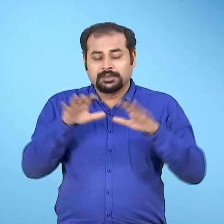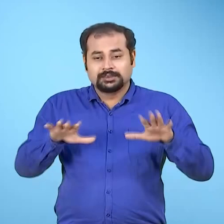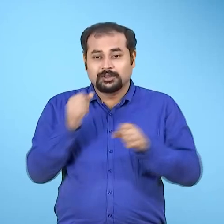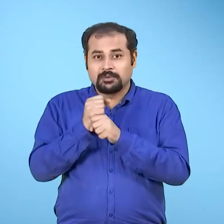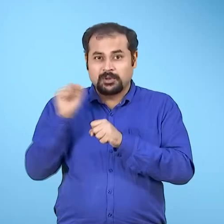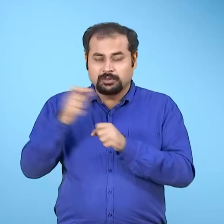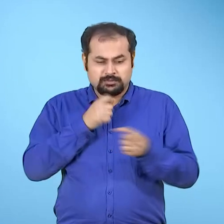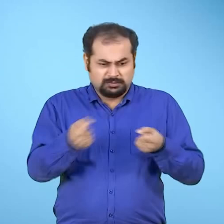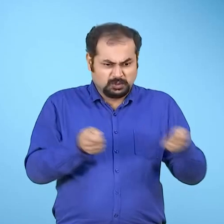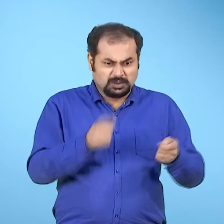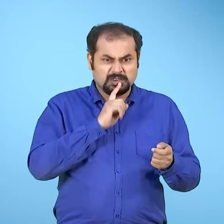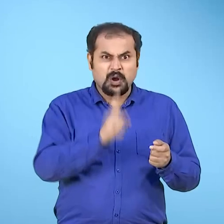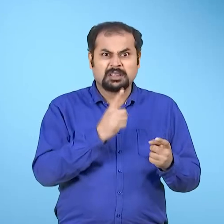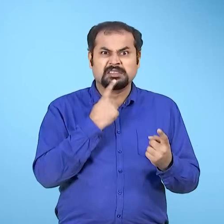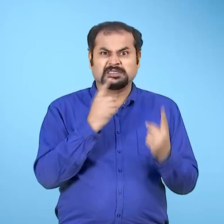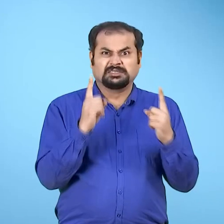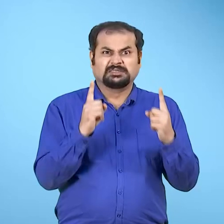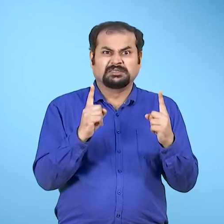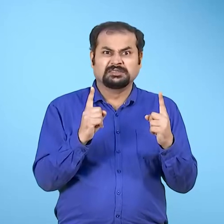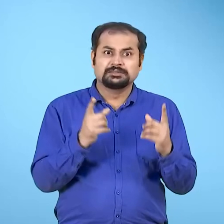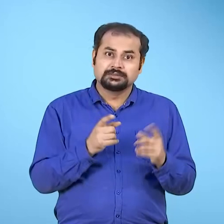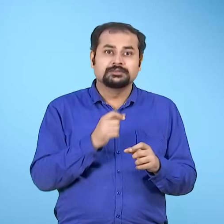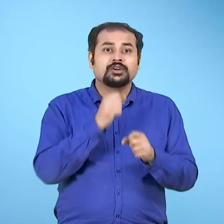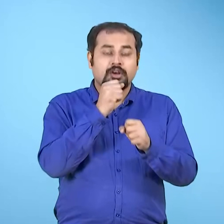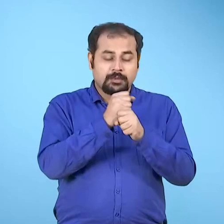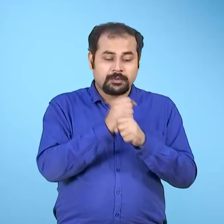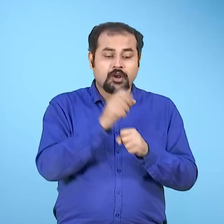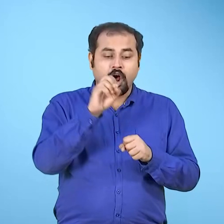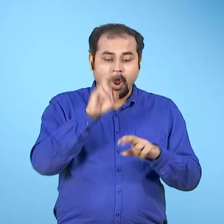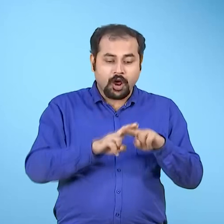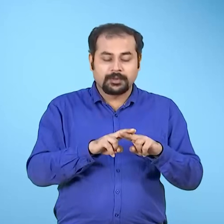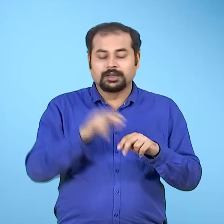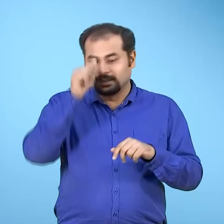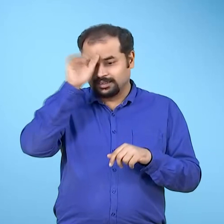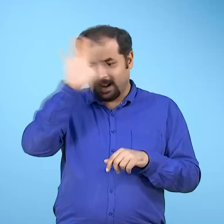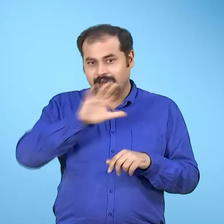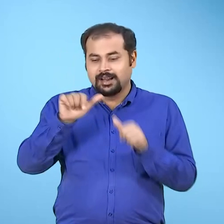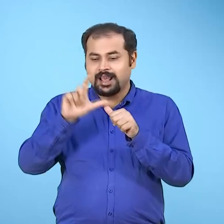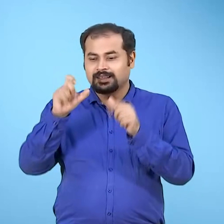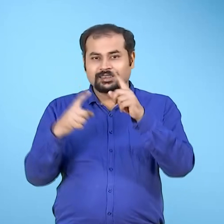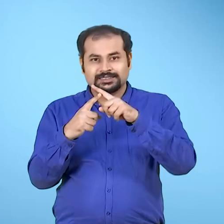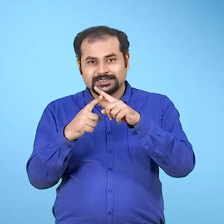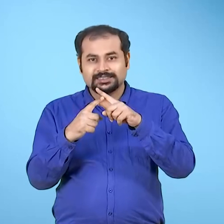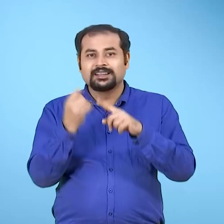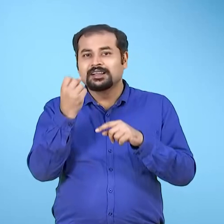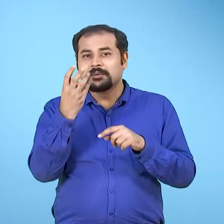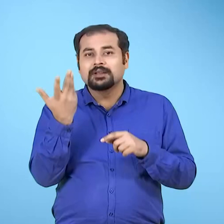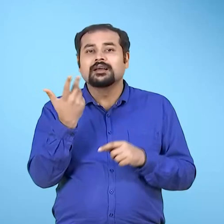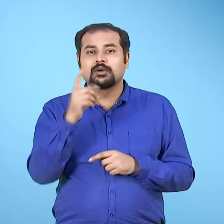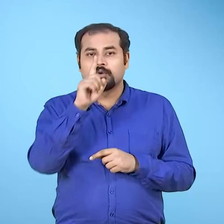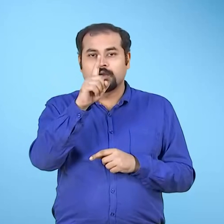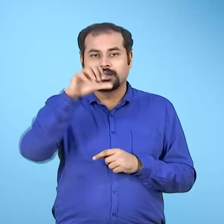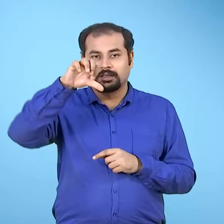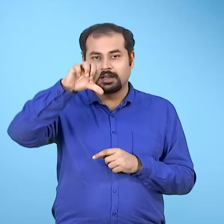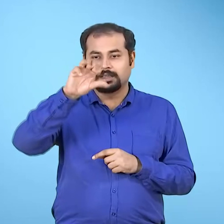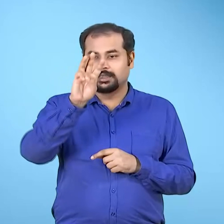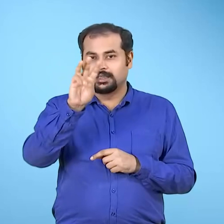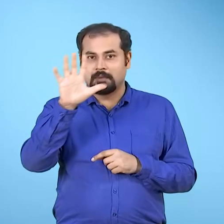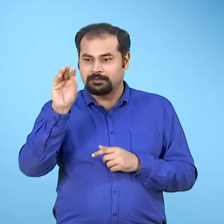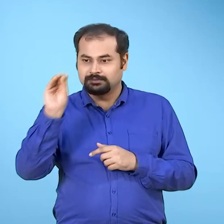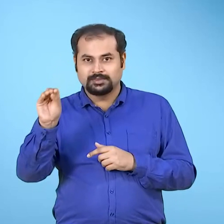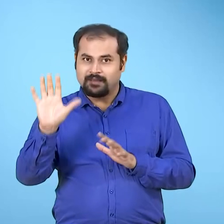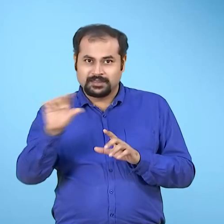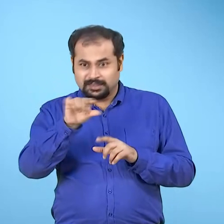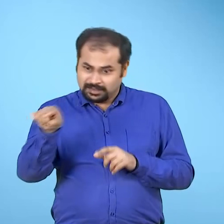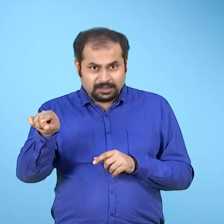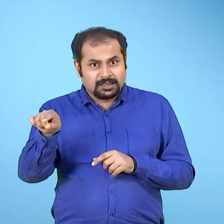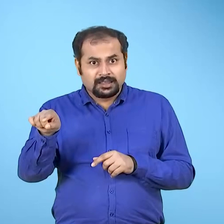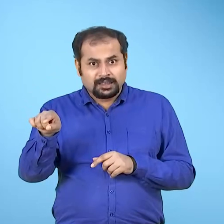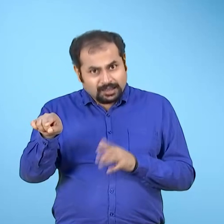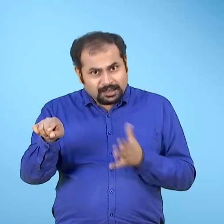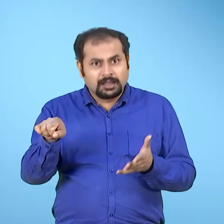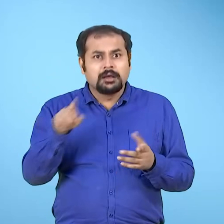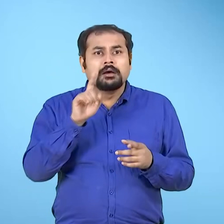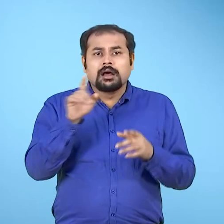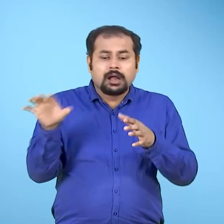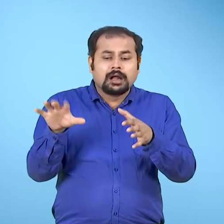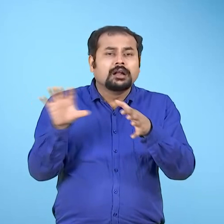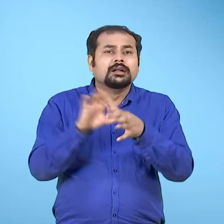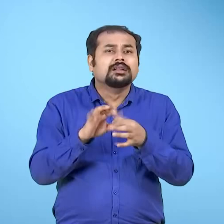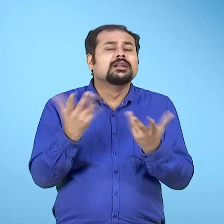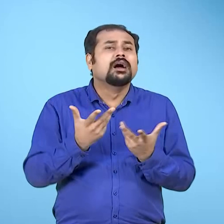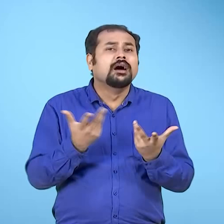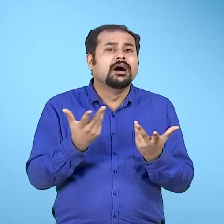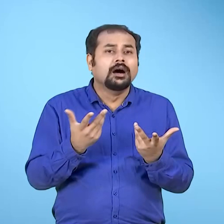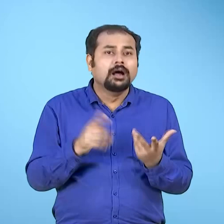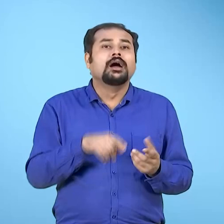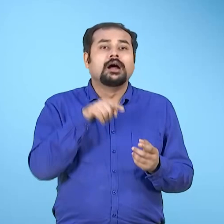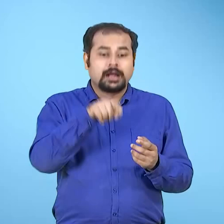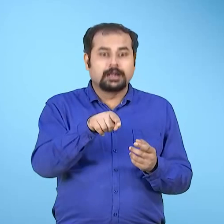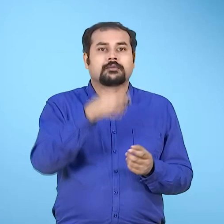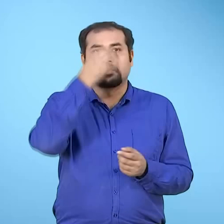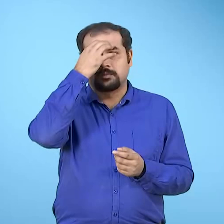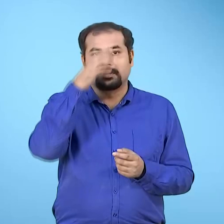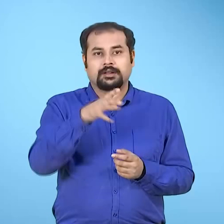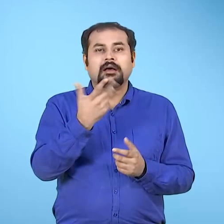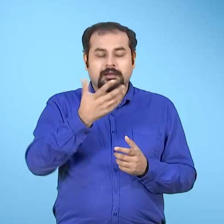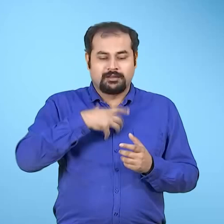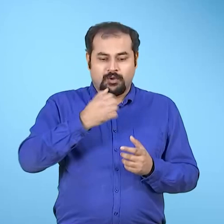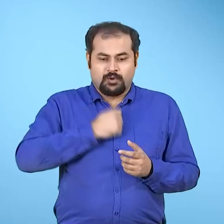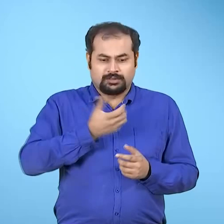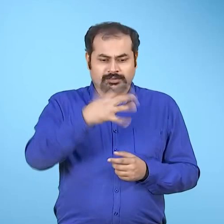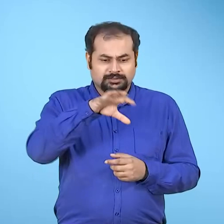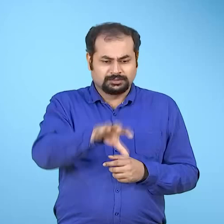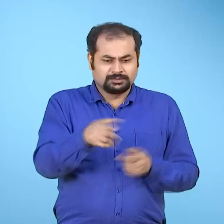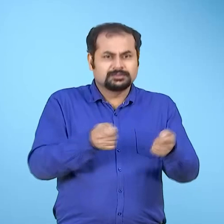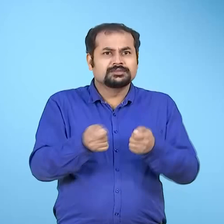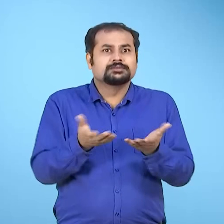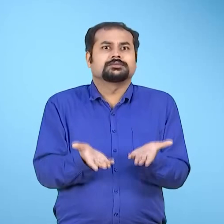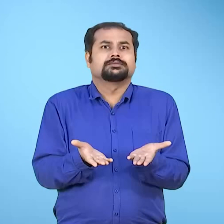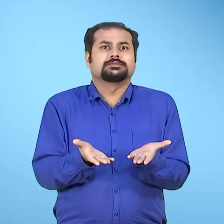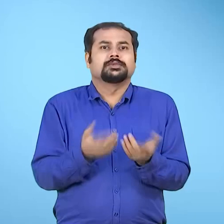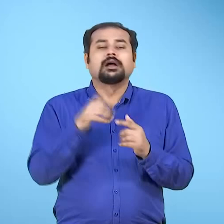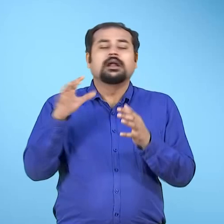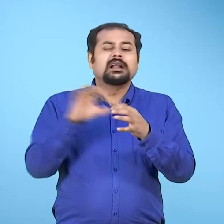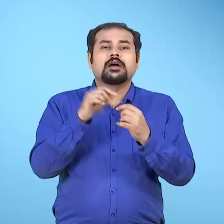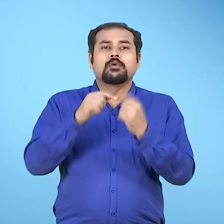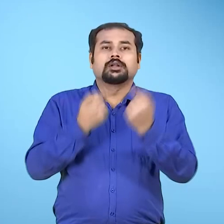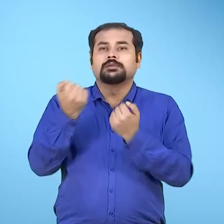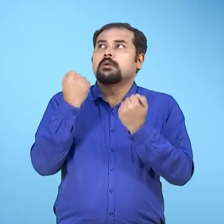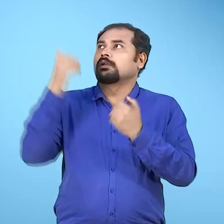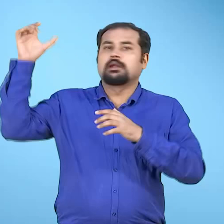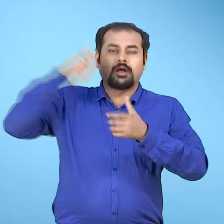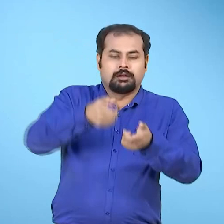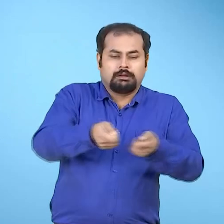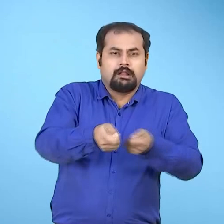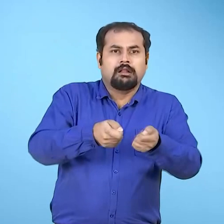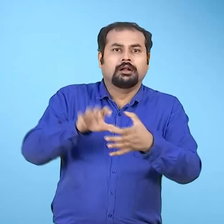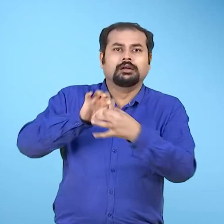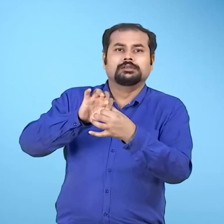of India Act of 1935 which prescribed provincial autonomy and the government announced elections to the